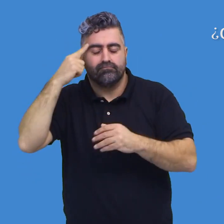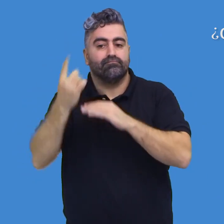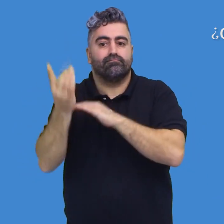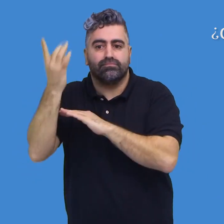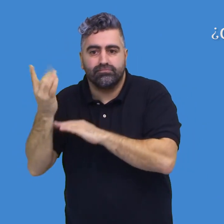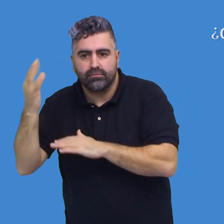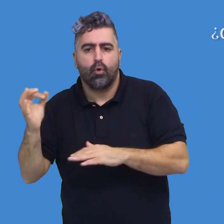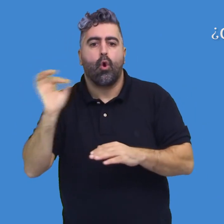crear